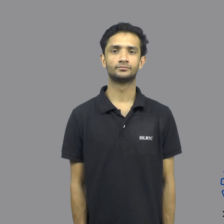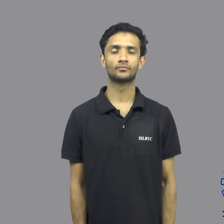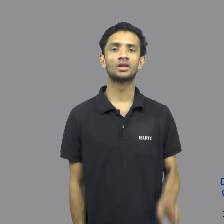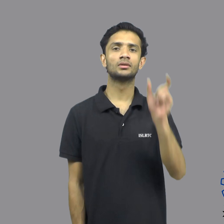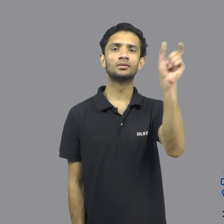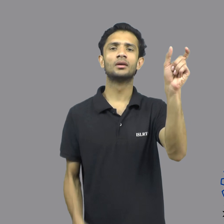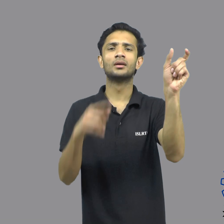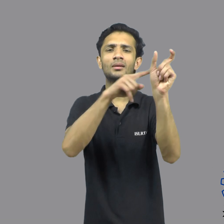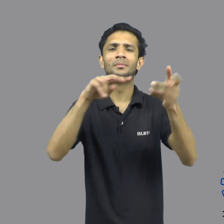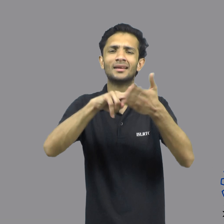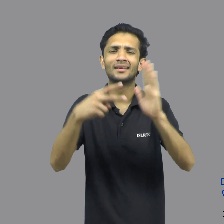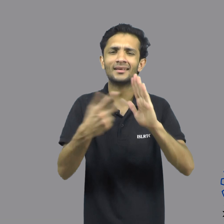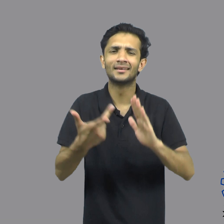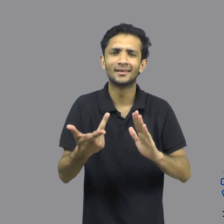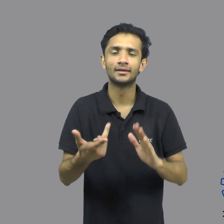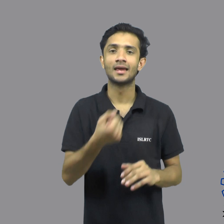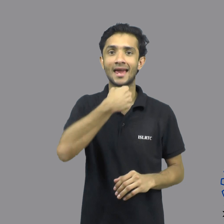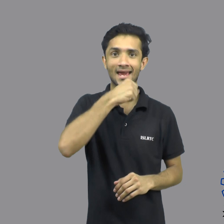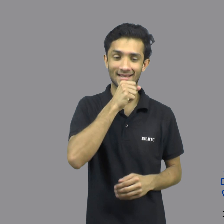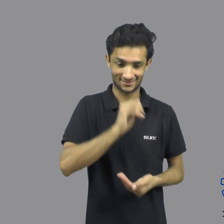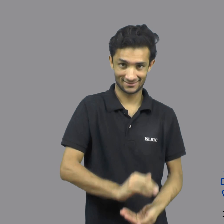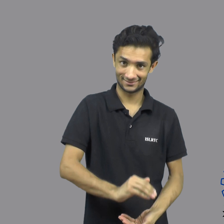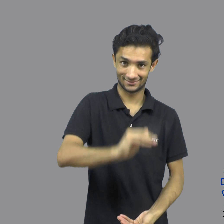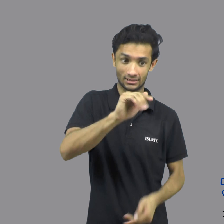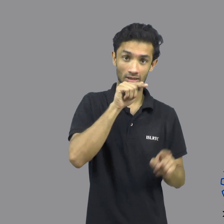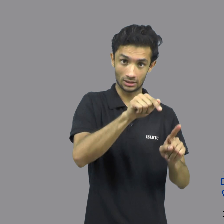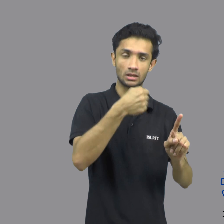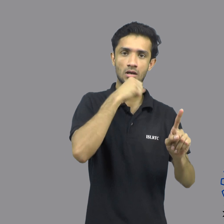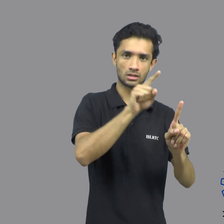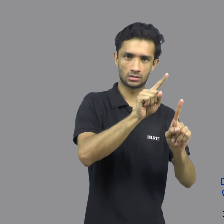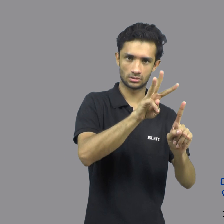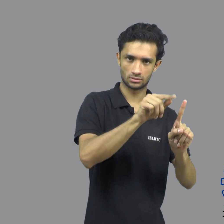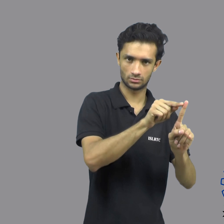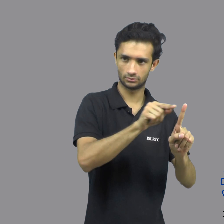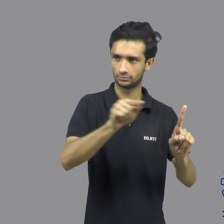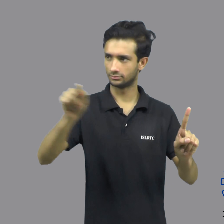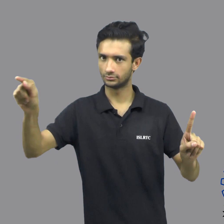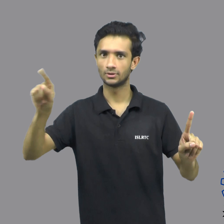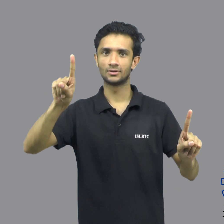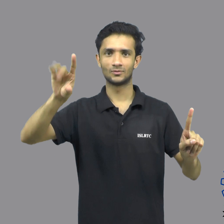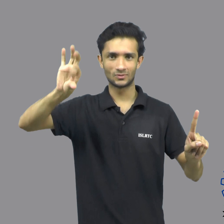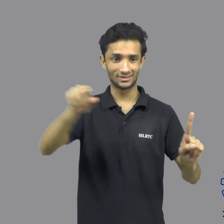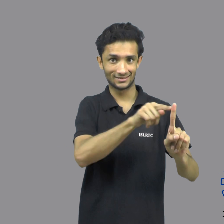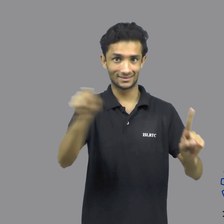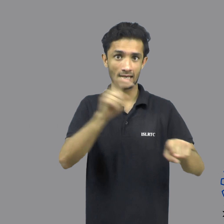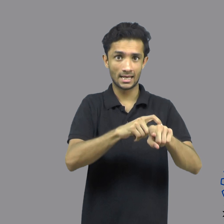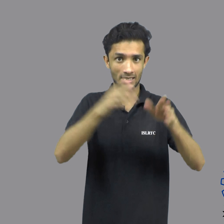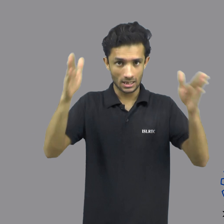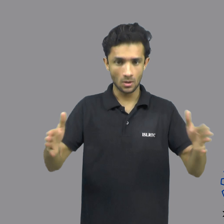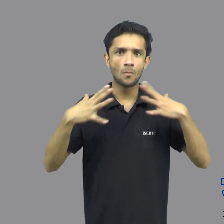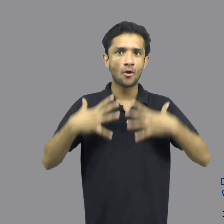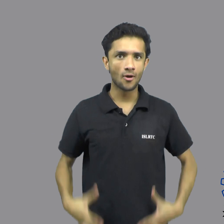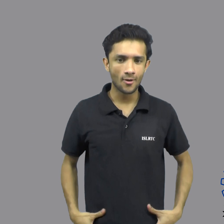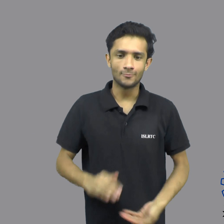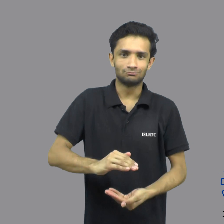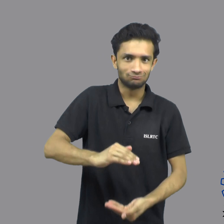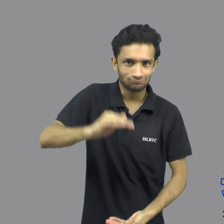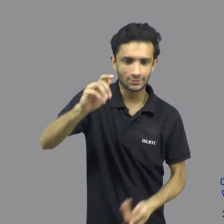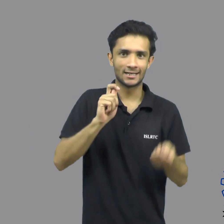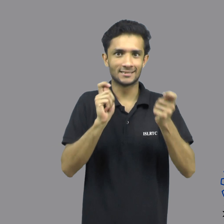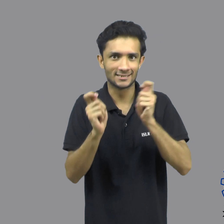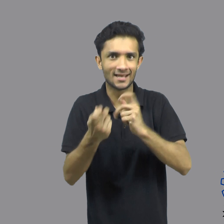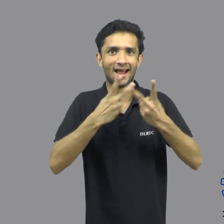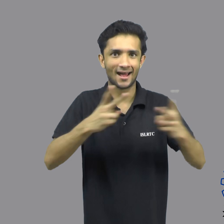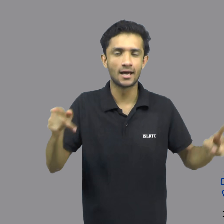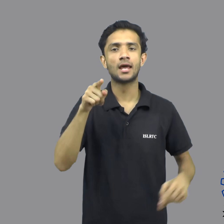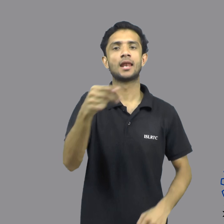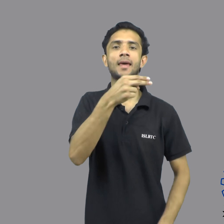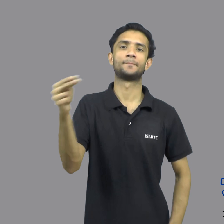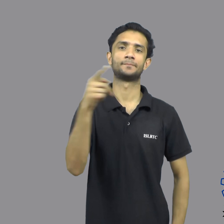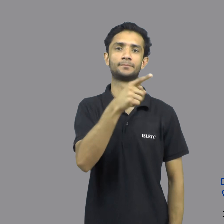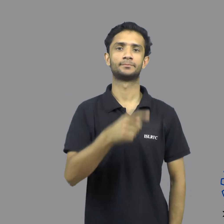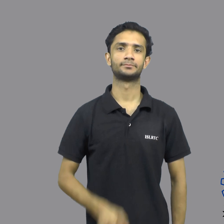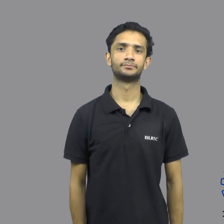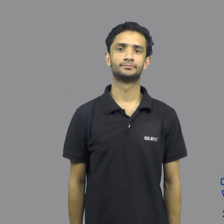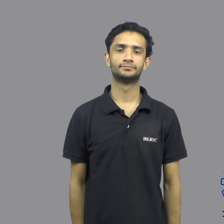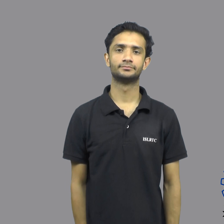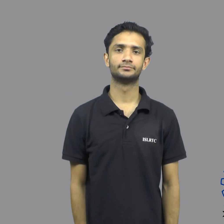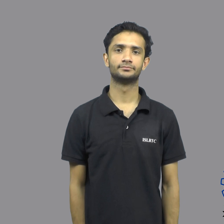Teenage